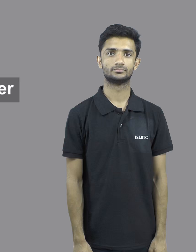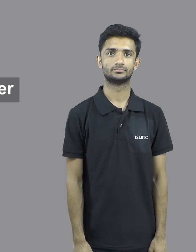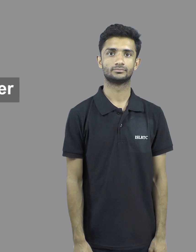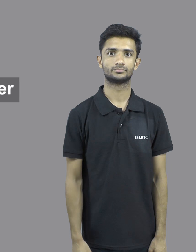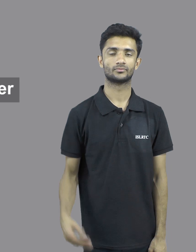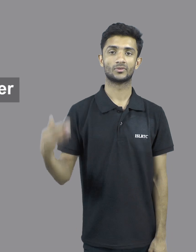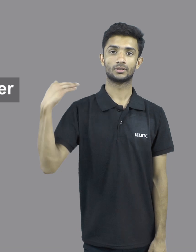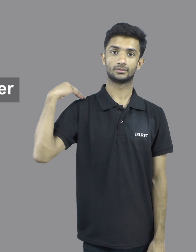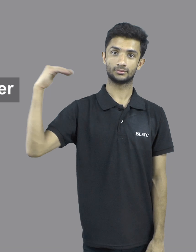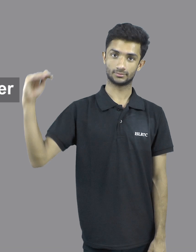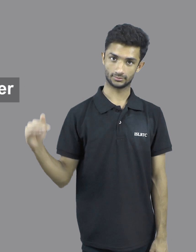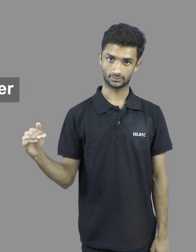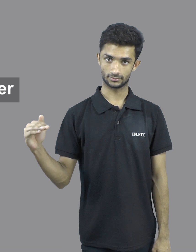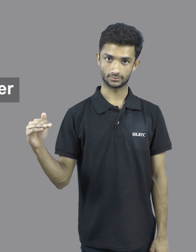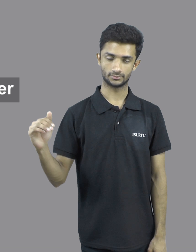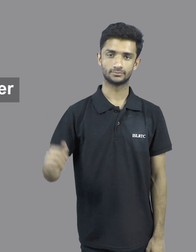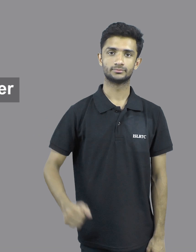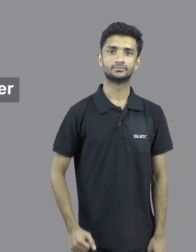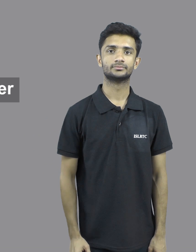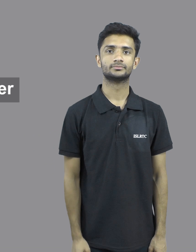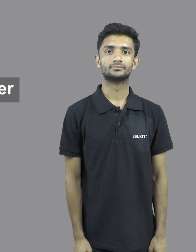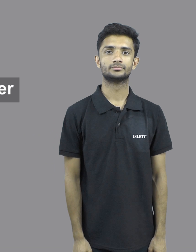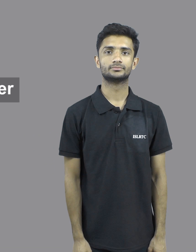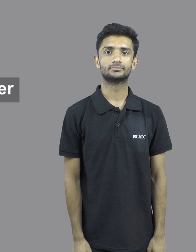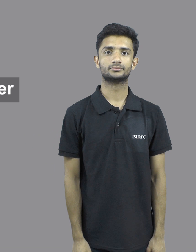Younger